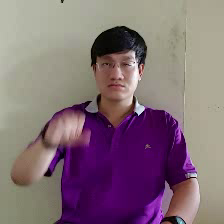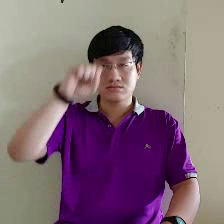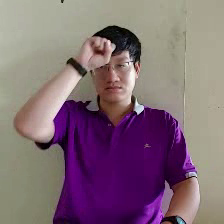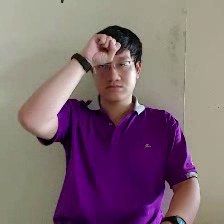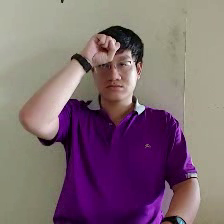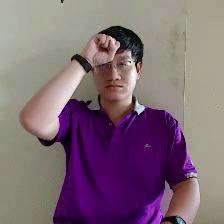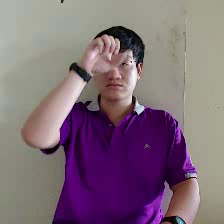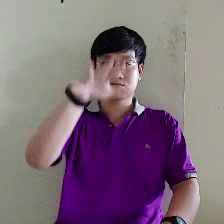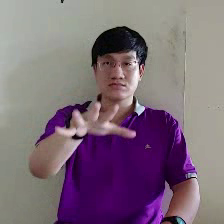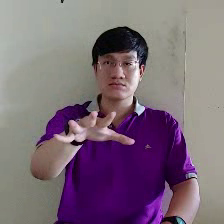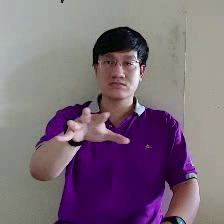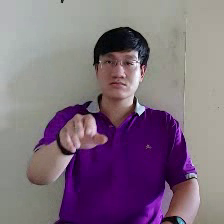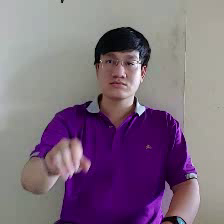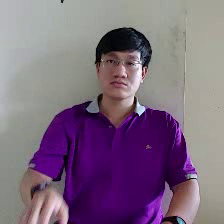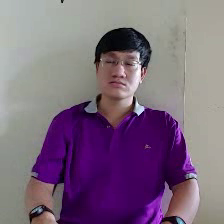Dạy dỗ